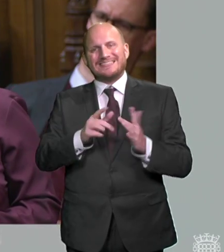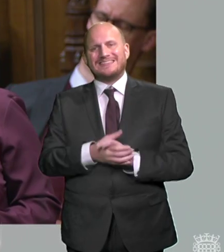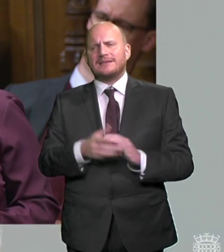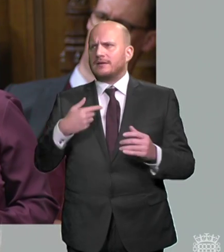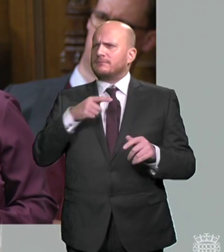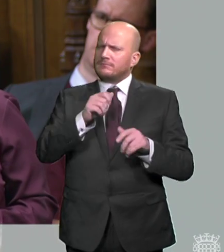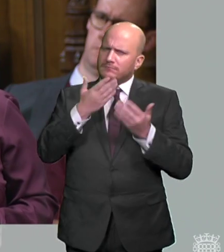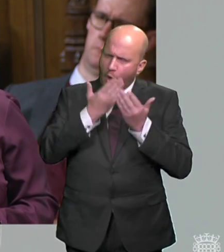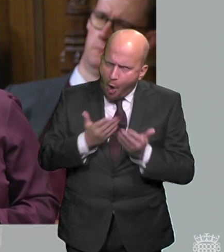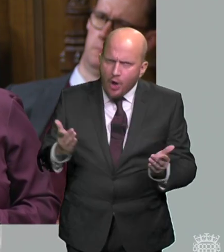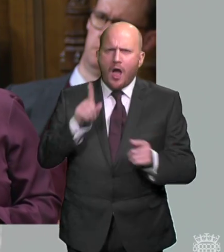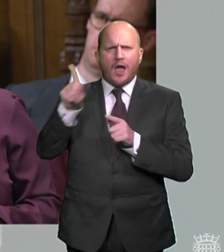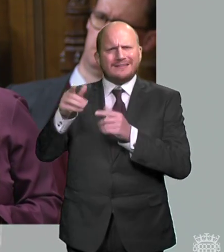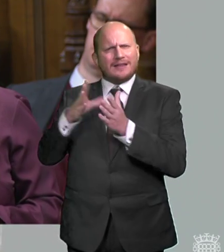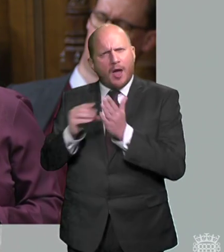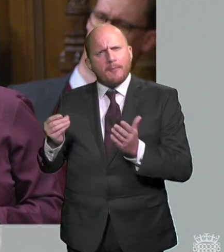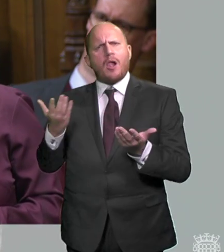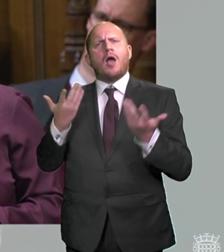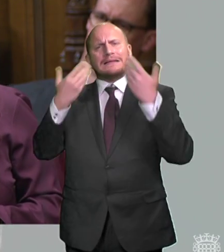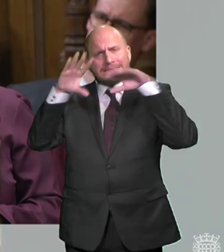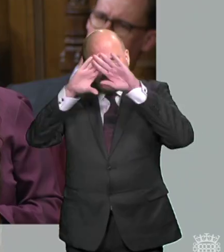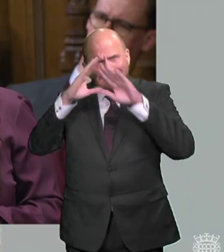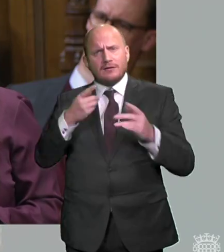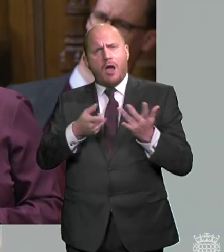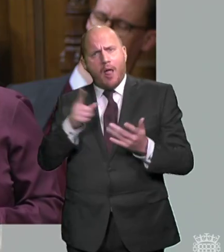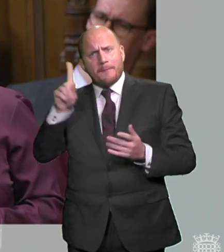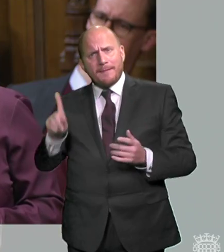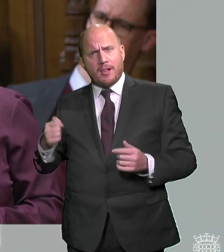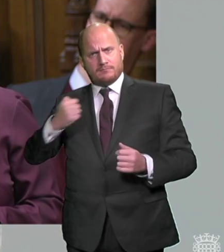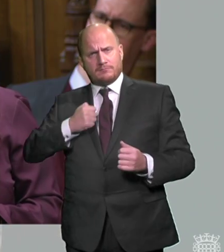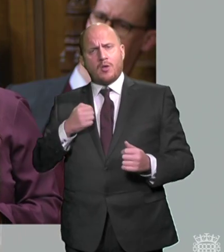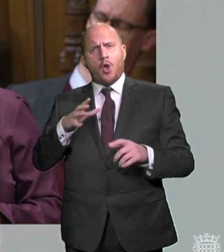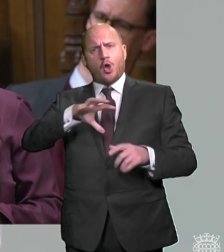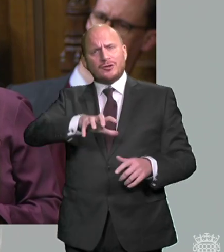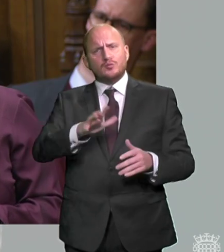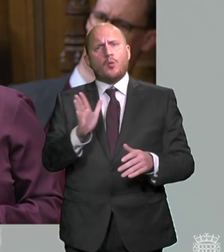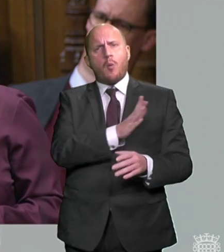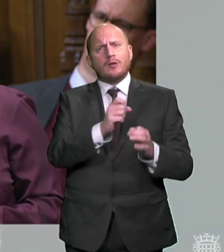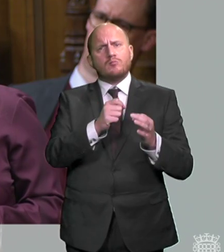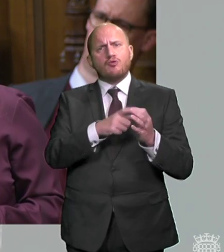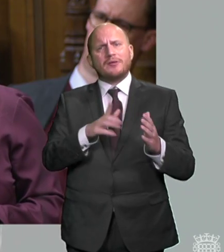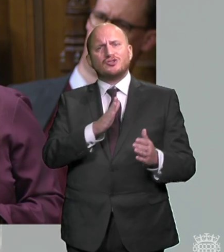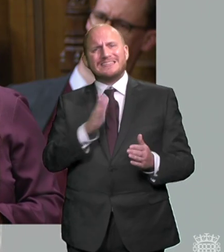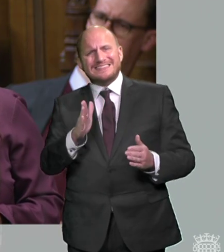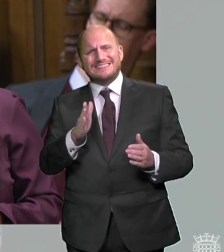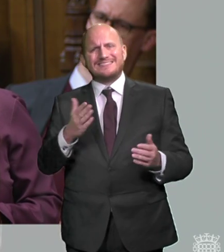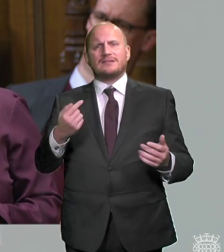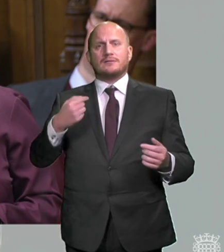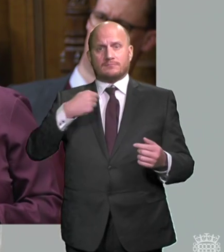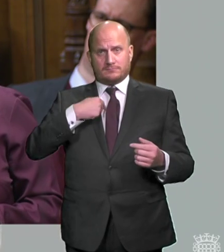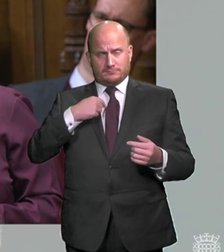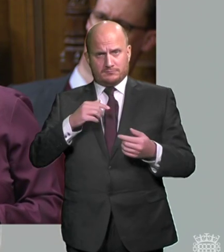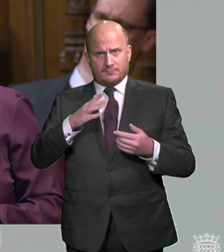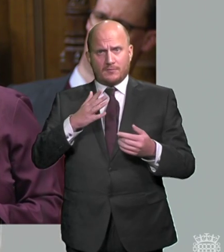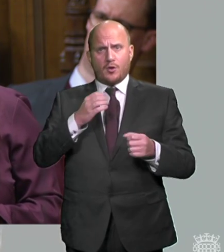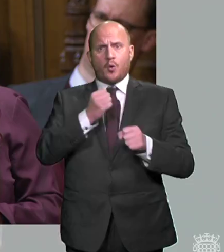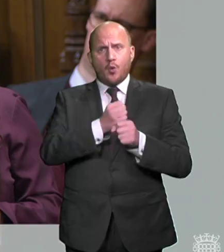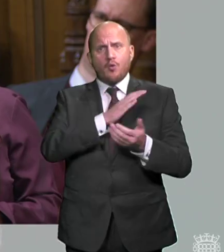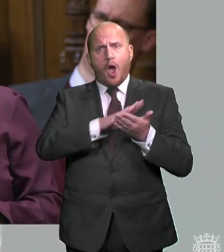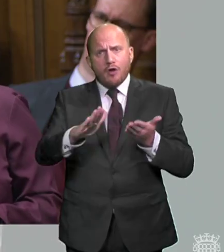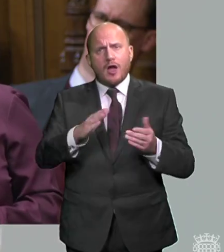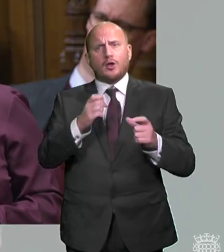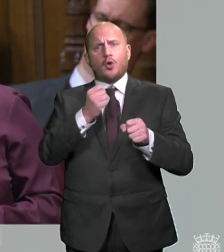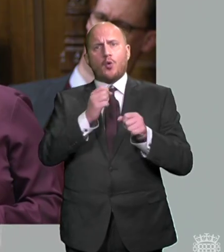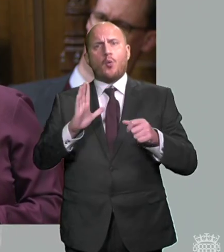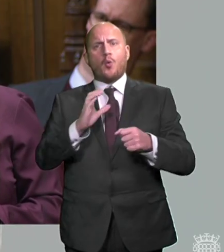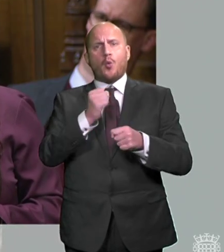We see that running through many of the actions carried out by Sikhs and others in my constituency, through organisations such as the Midland Langar Seva Society and the Guru Har Rai Gurdwara.